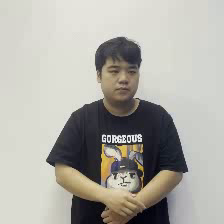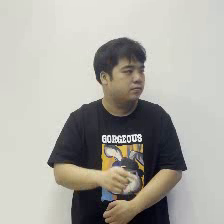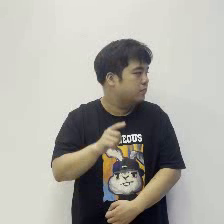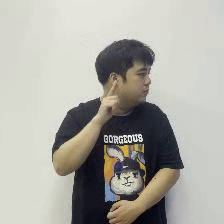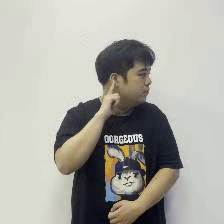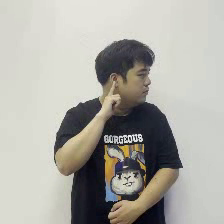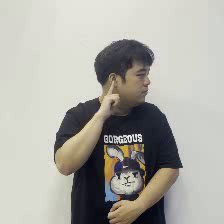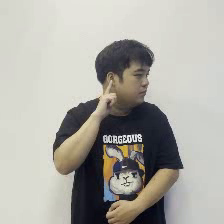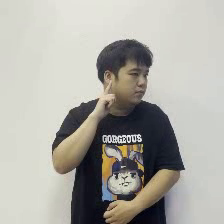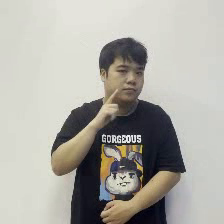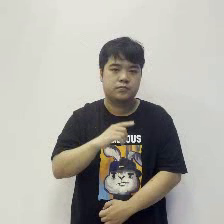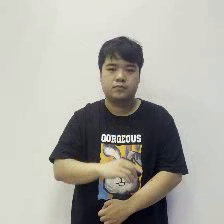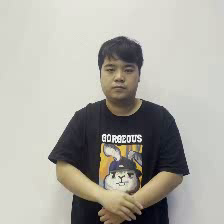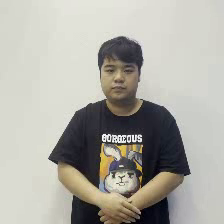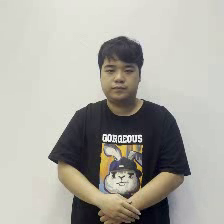Nghe